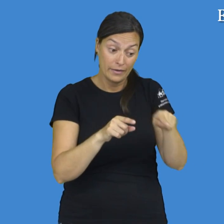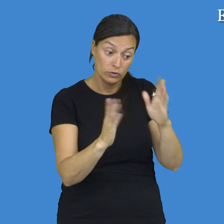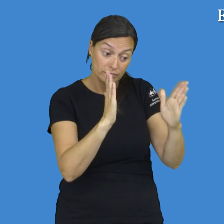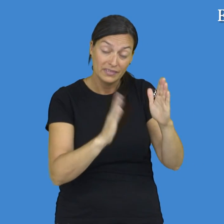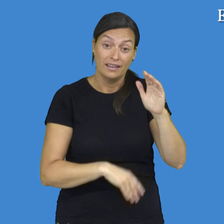época